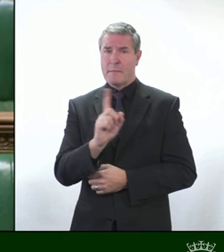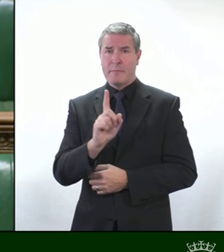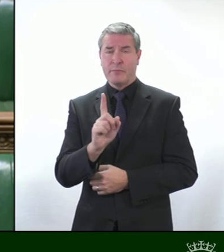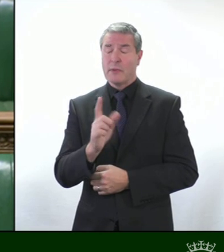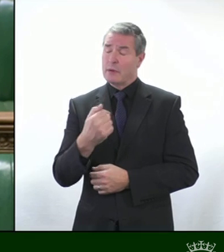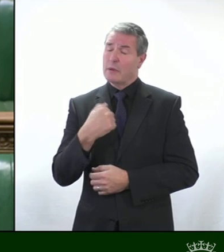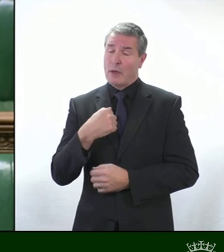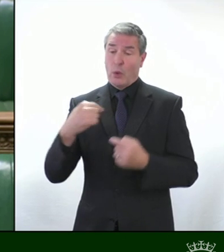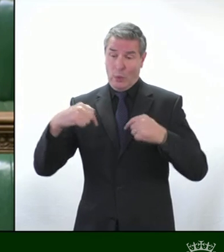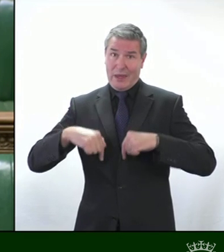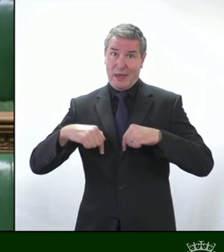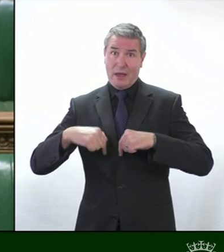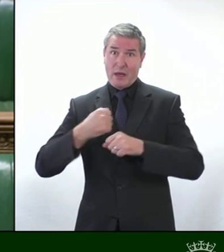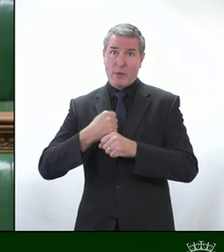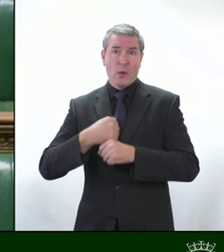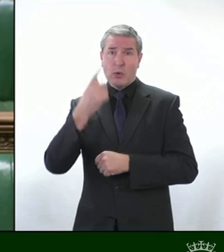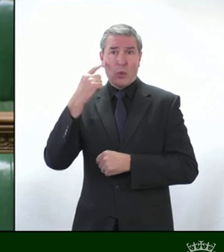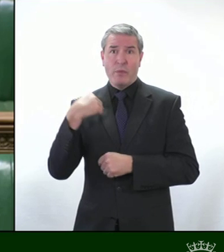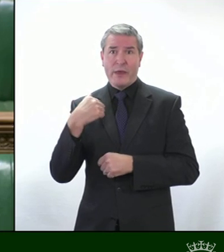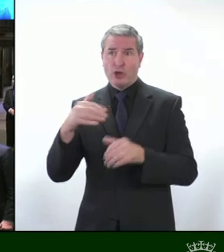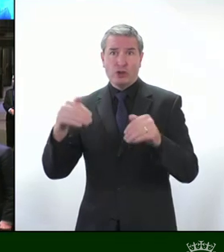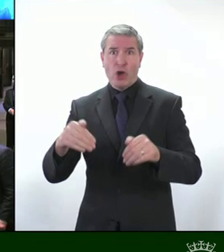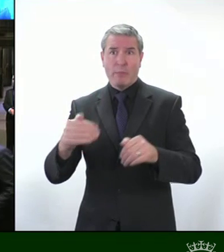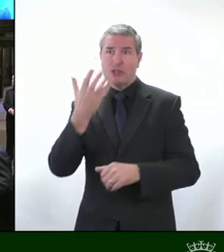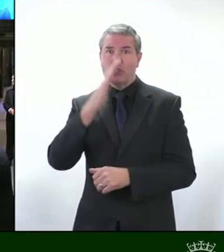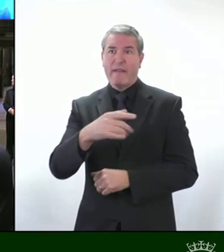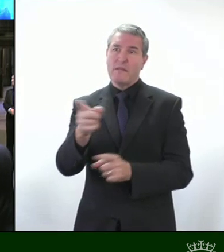The hon. Gentleman says it is shameful.